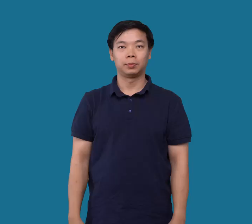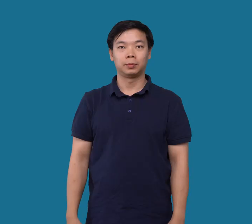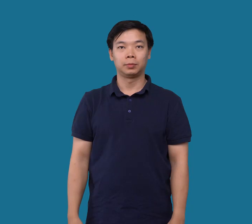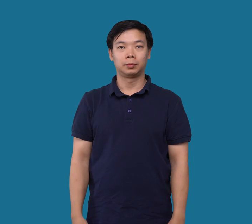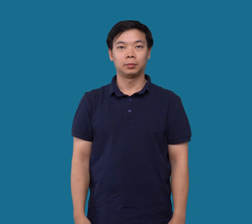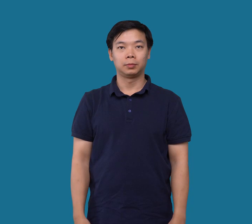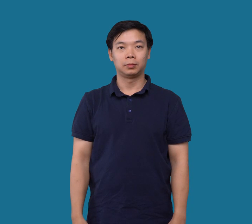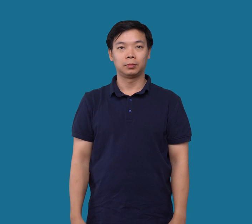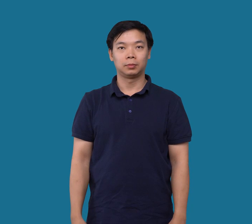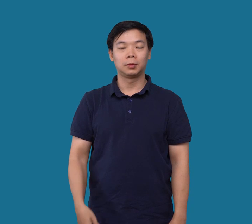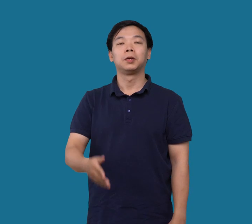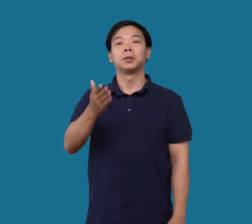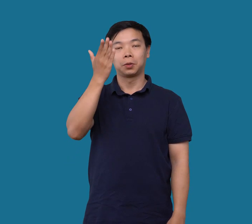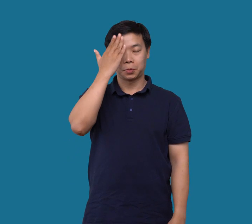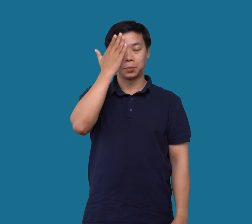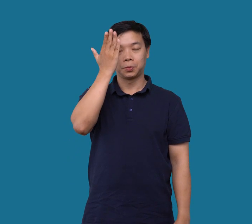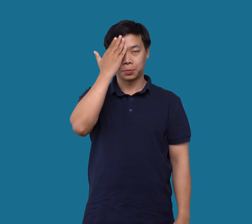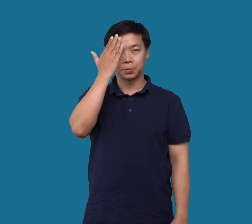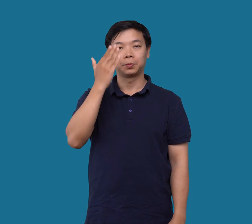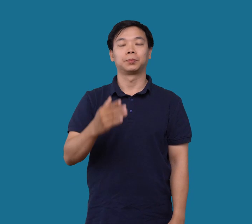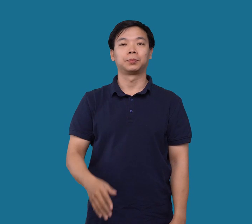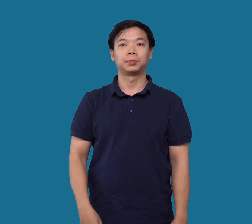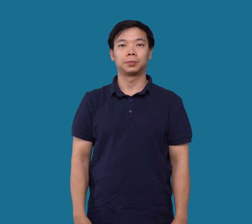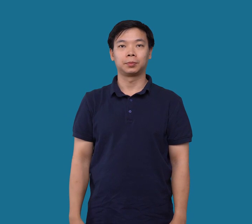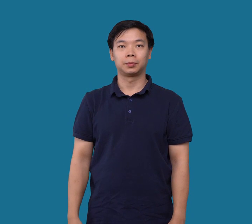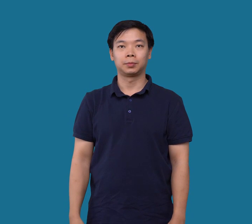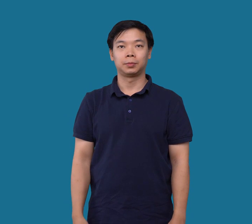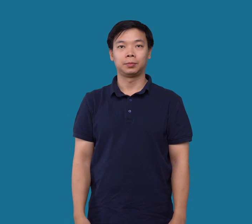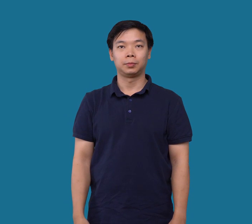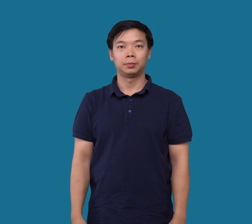hiểu